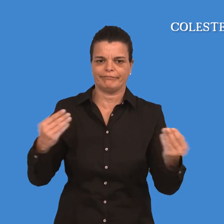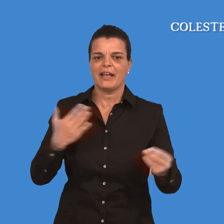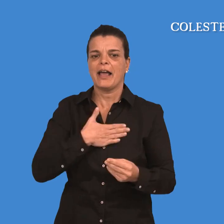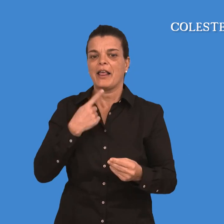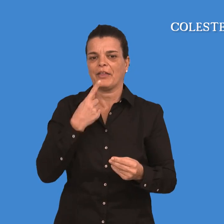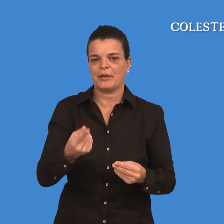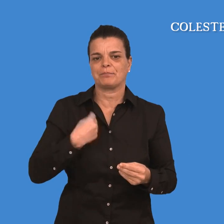querer decir